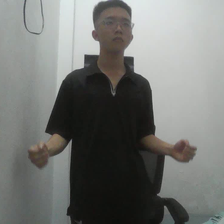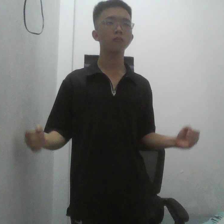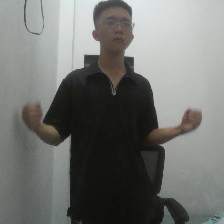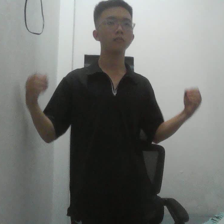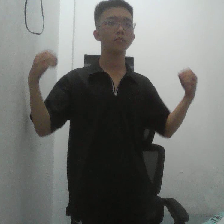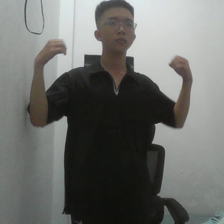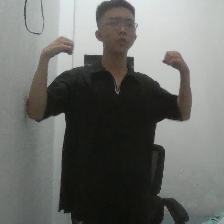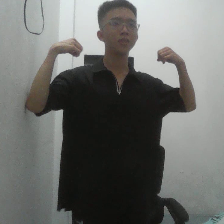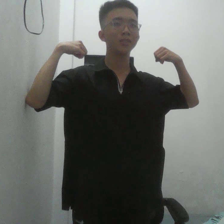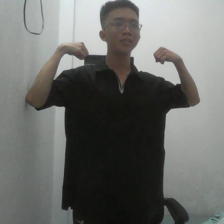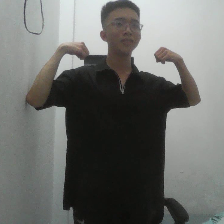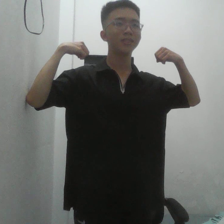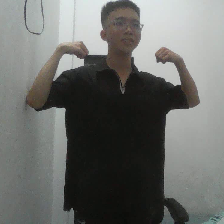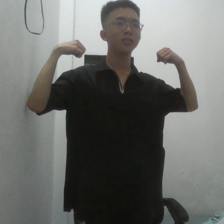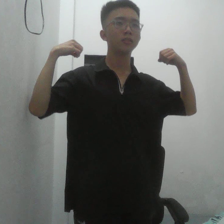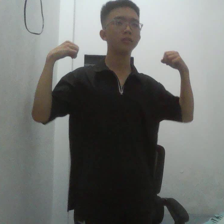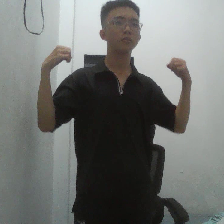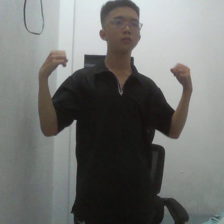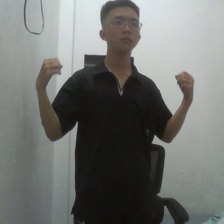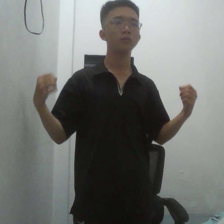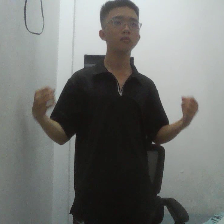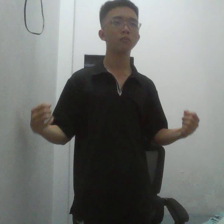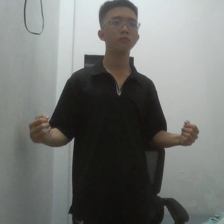minh khoe